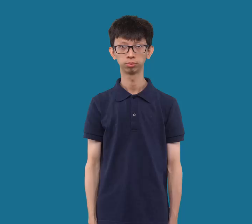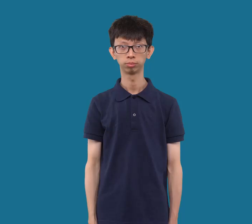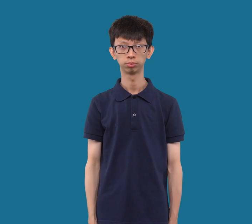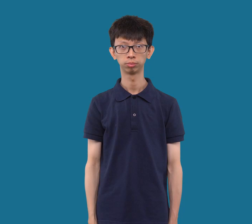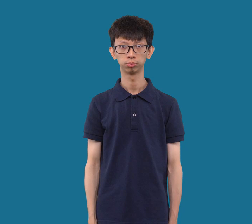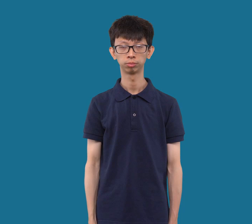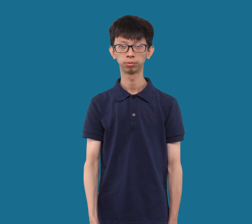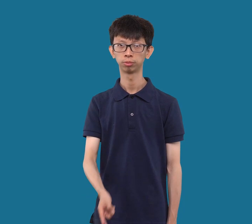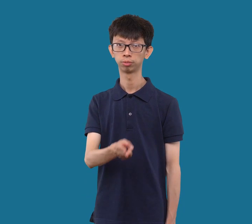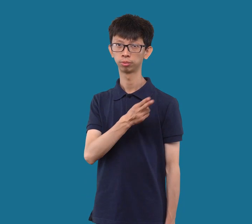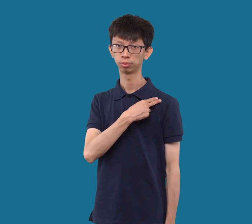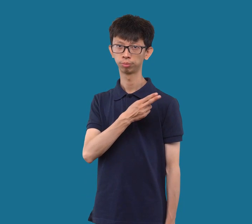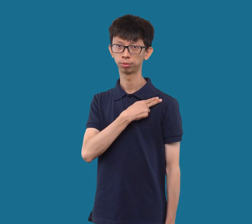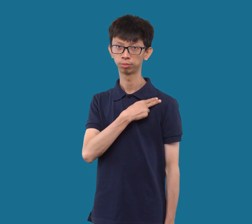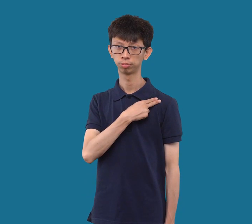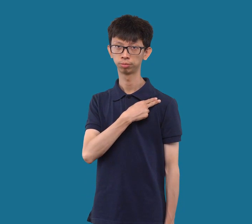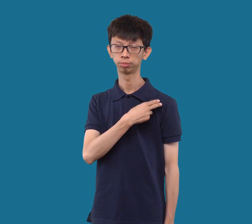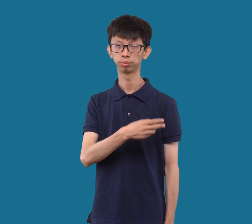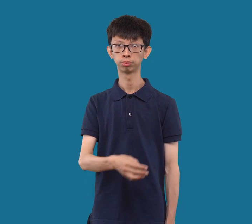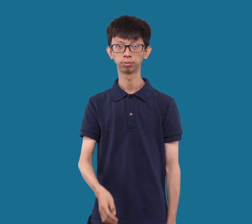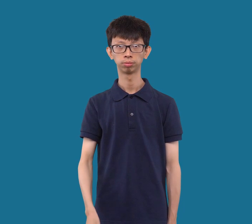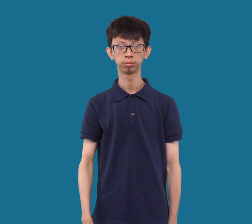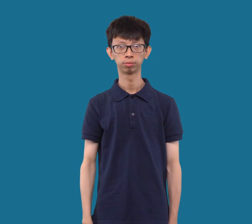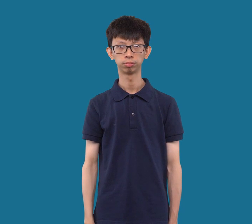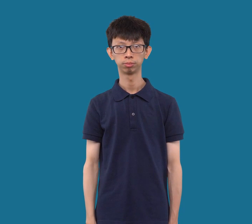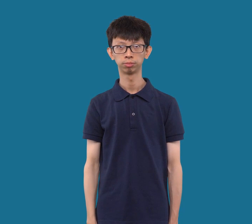đảm nhiệm